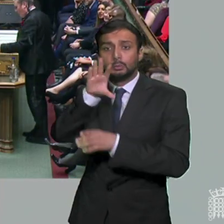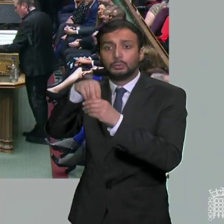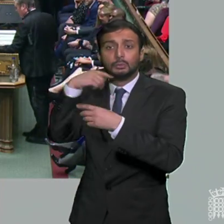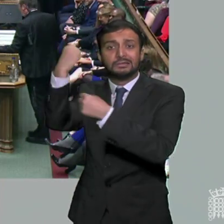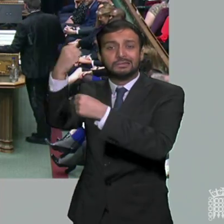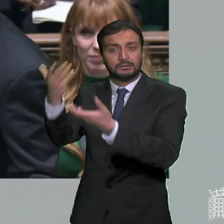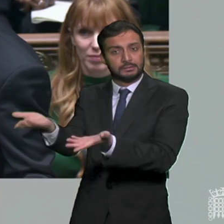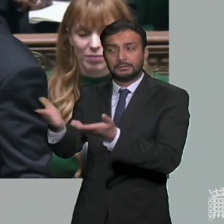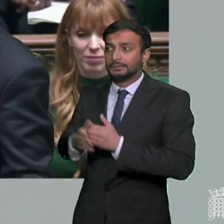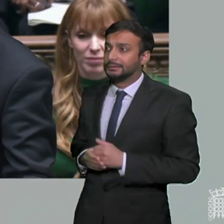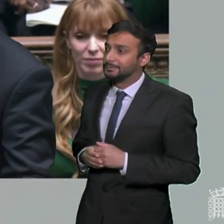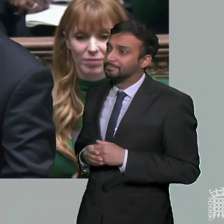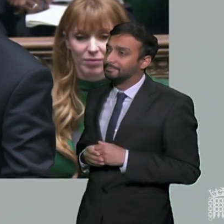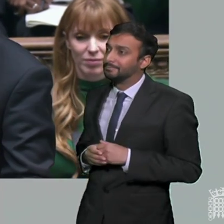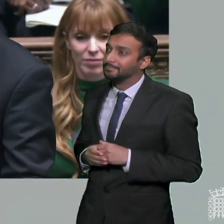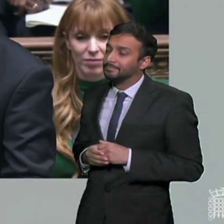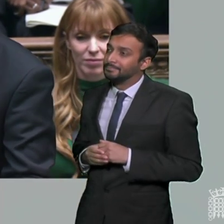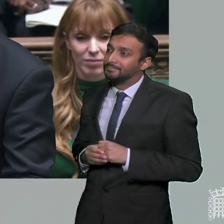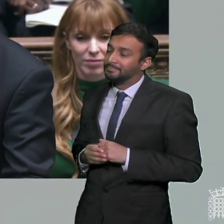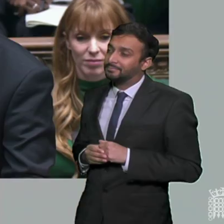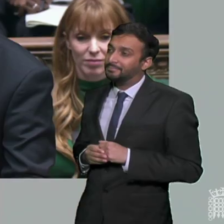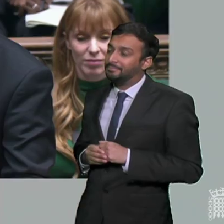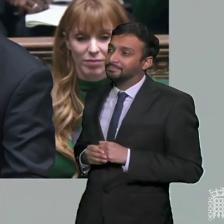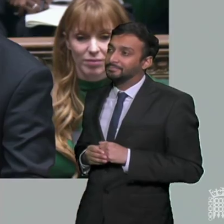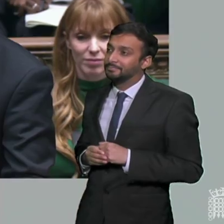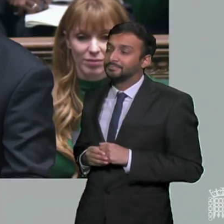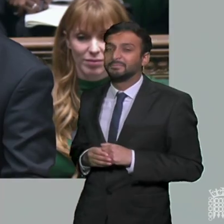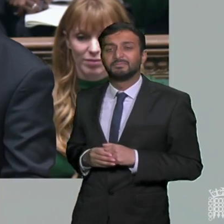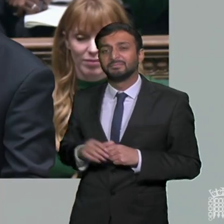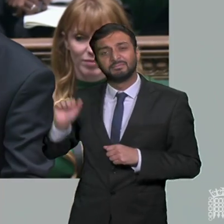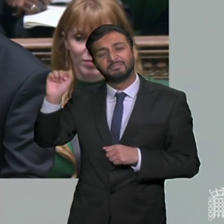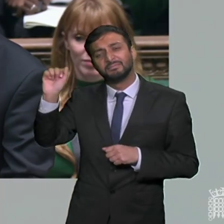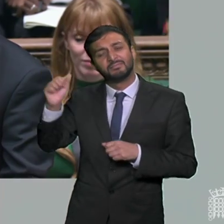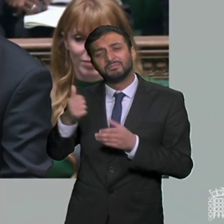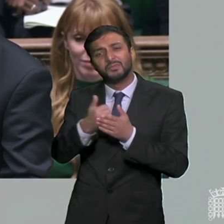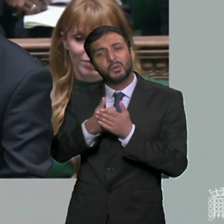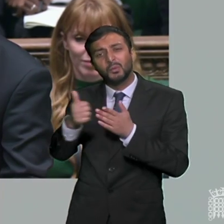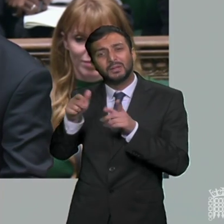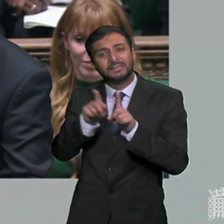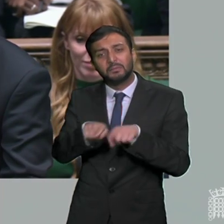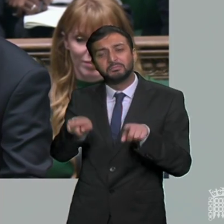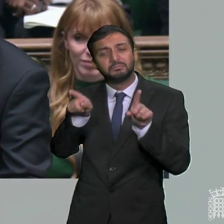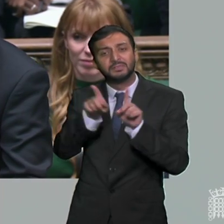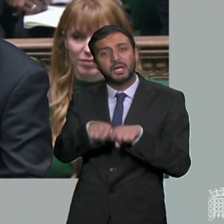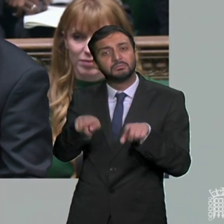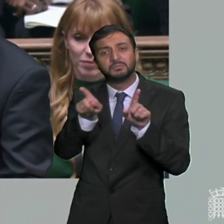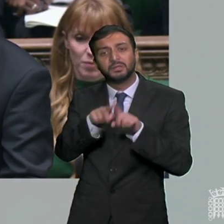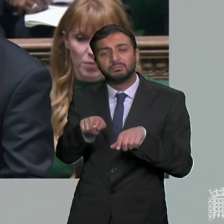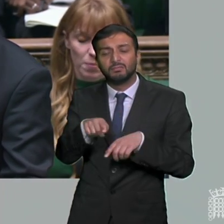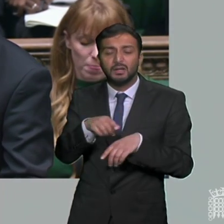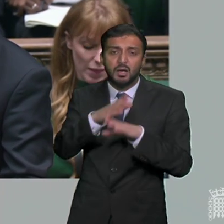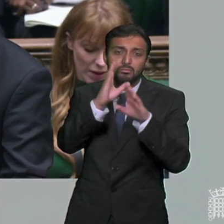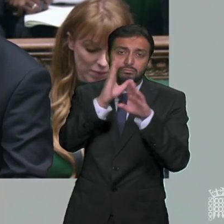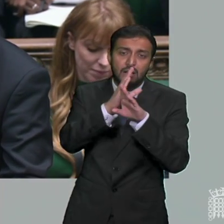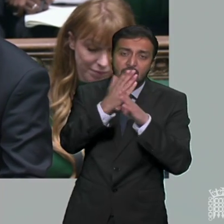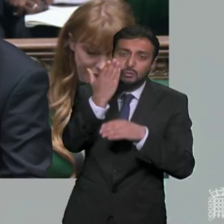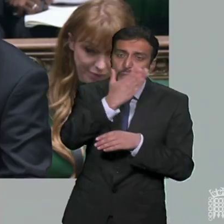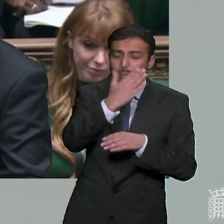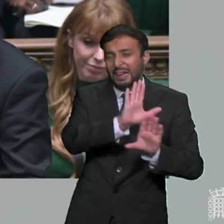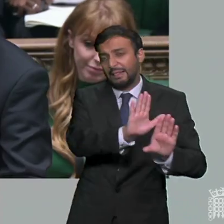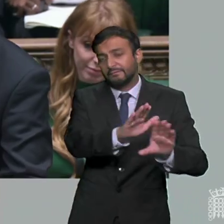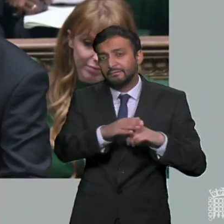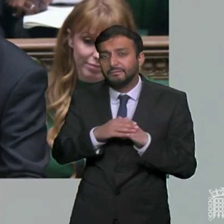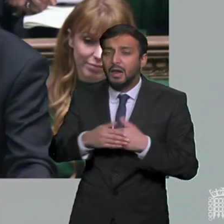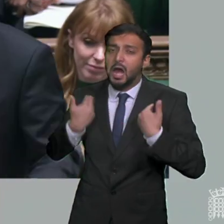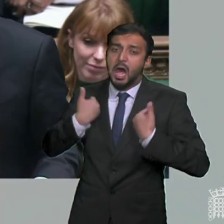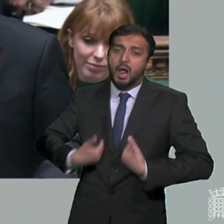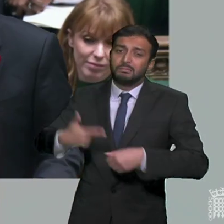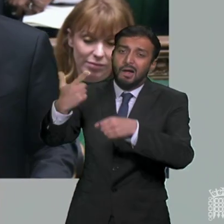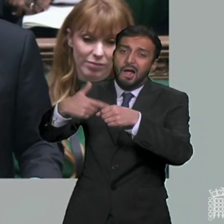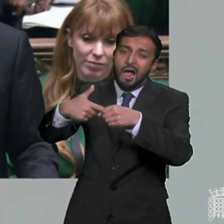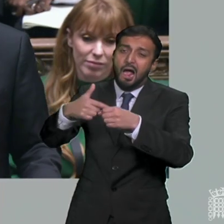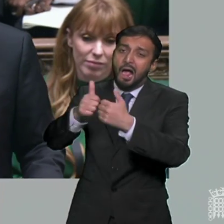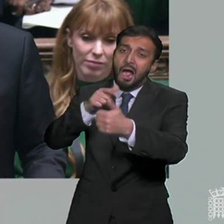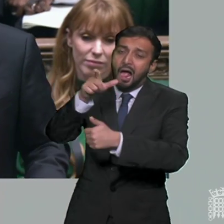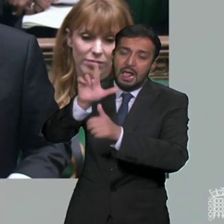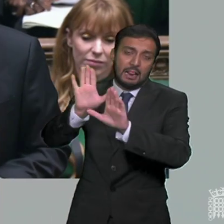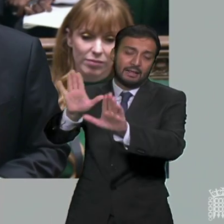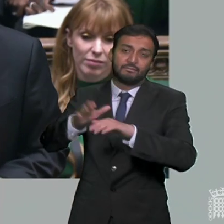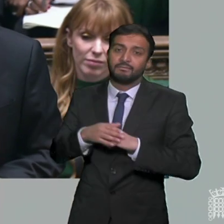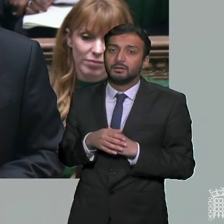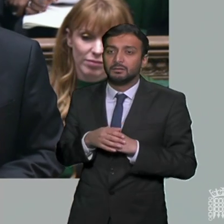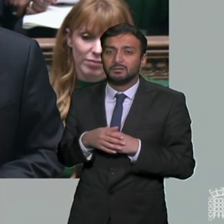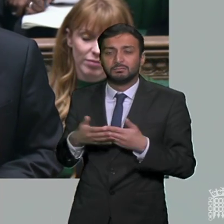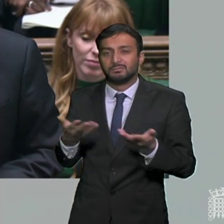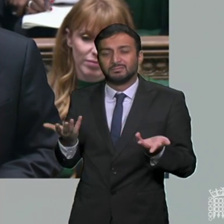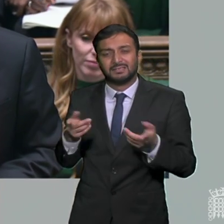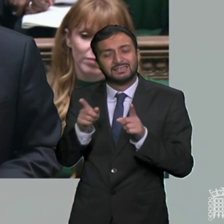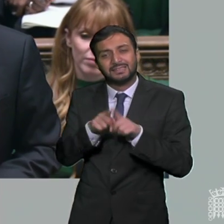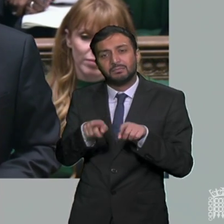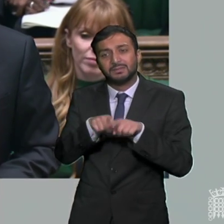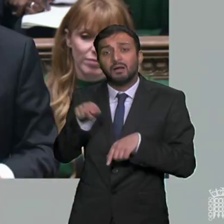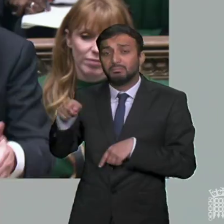Whichever way you slice it, it is always the same: whether it is private schools, oil giants or those who do not pay their taxes here, every week the right honourable Gentleman hands out cash to those who do not need it.